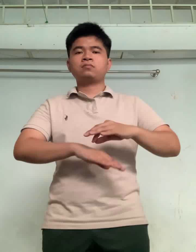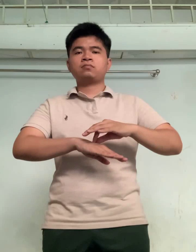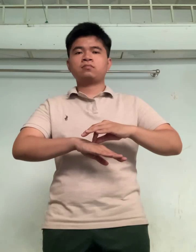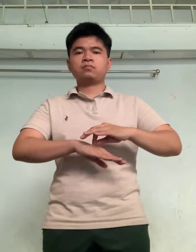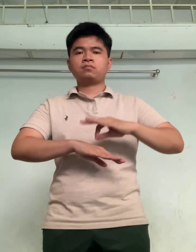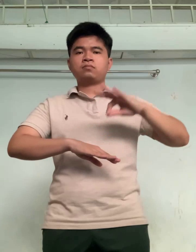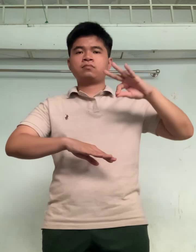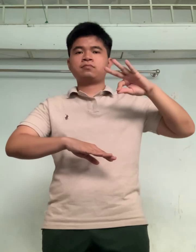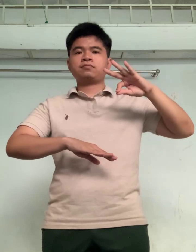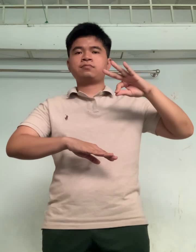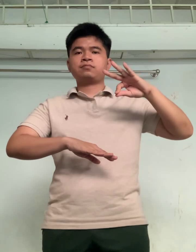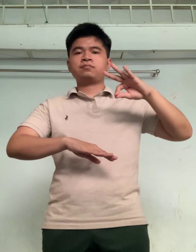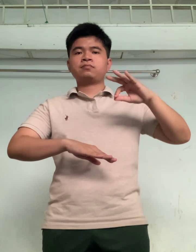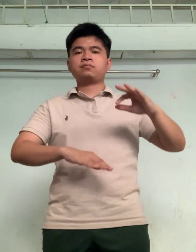tuan